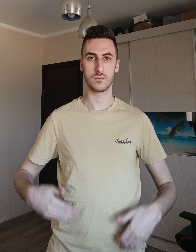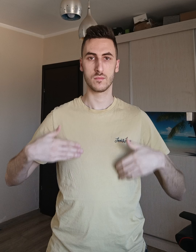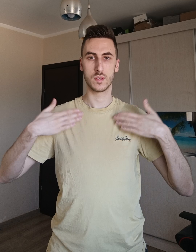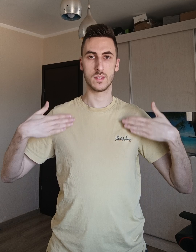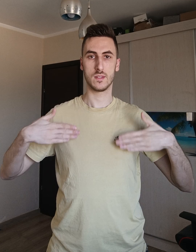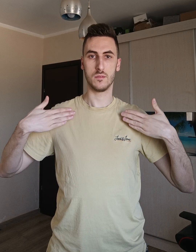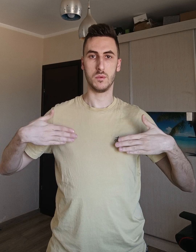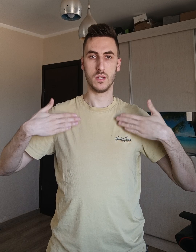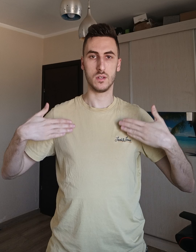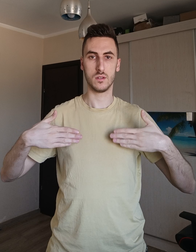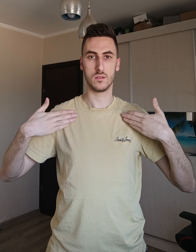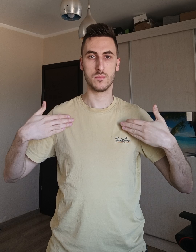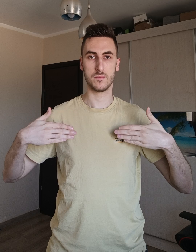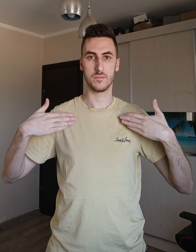שמח